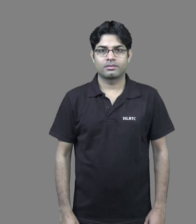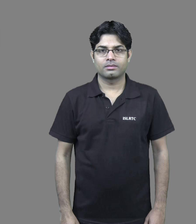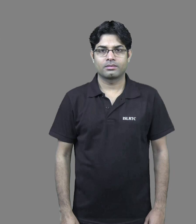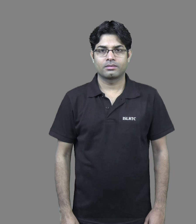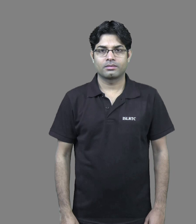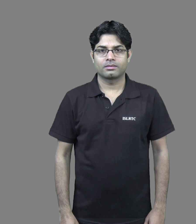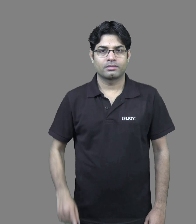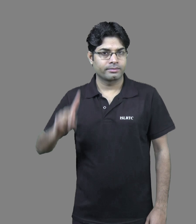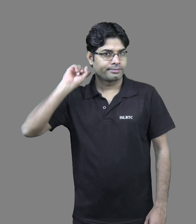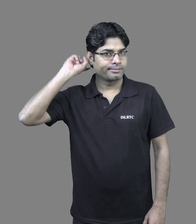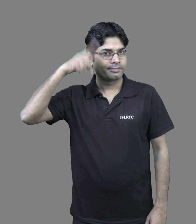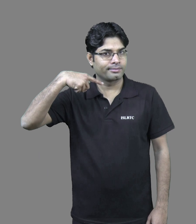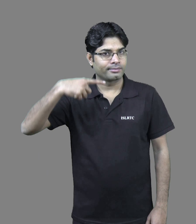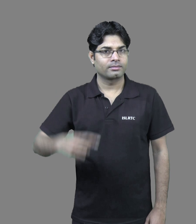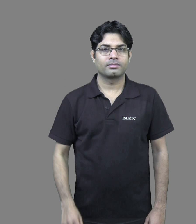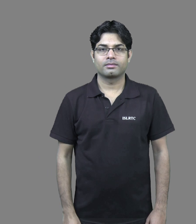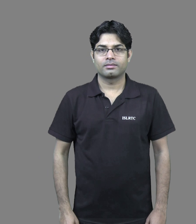Bald